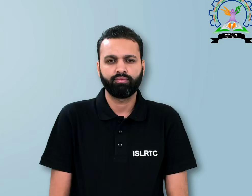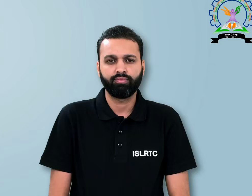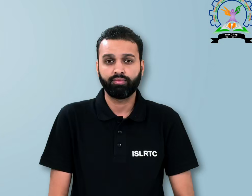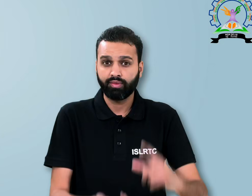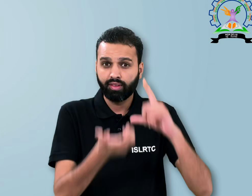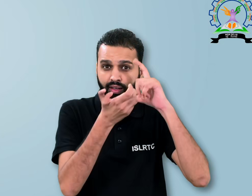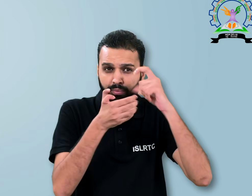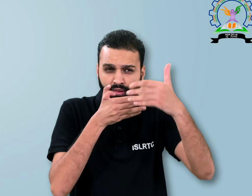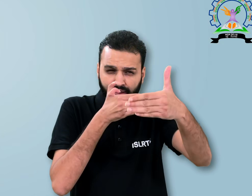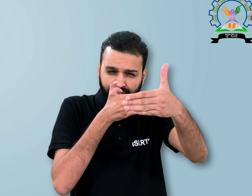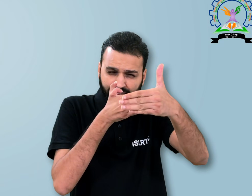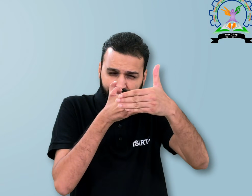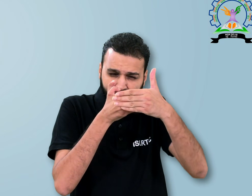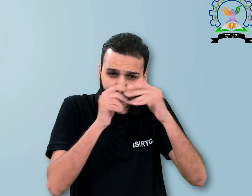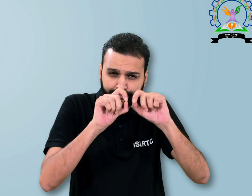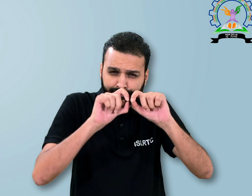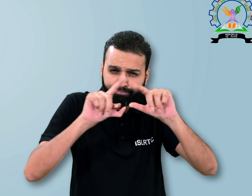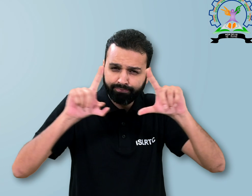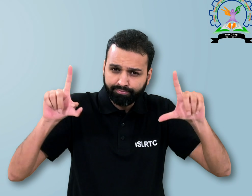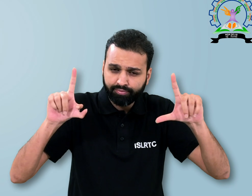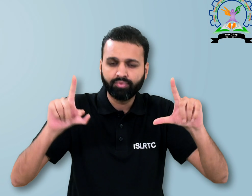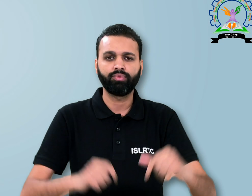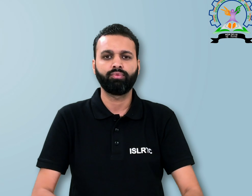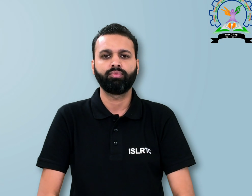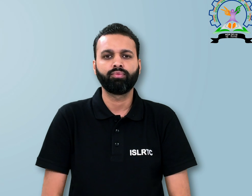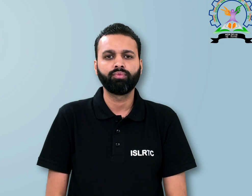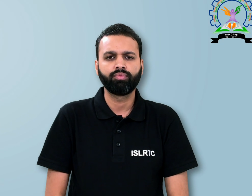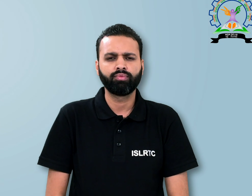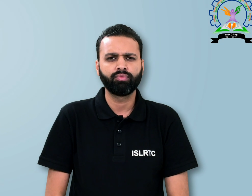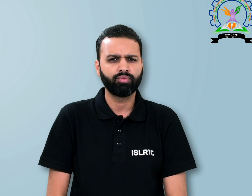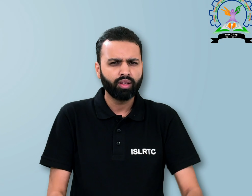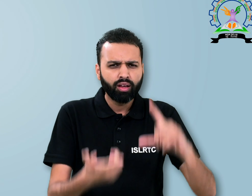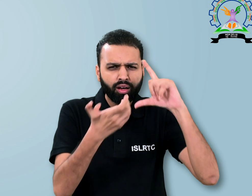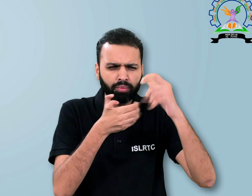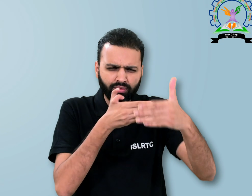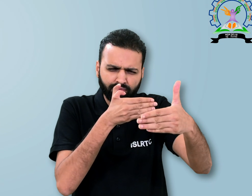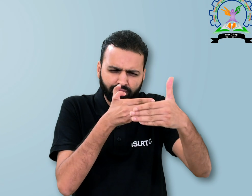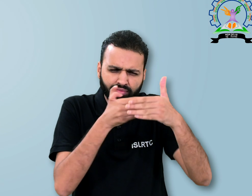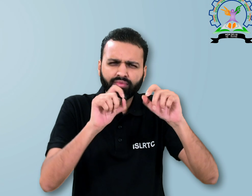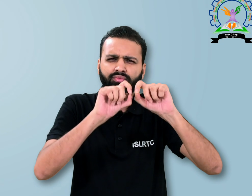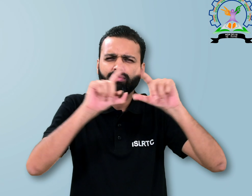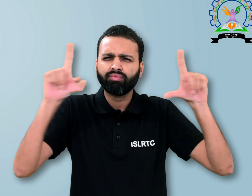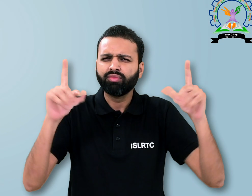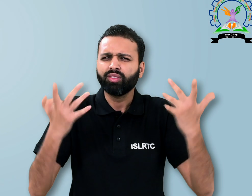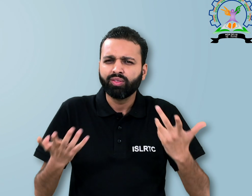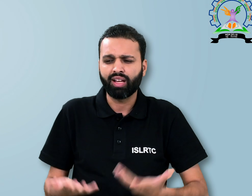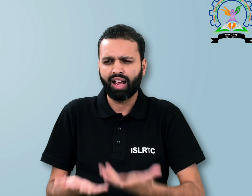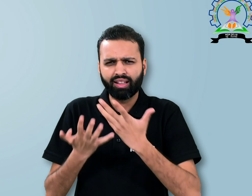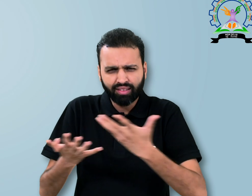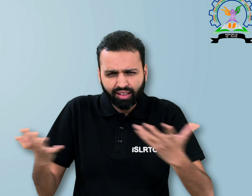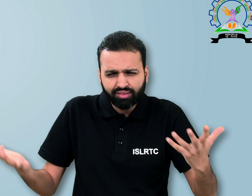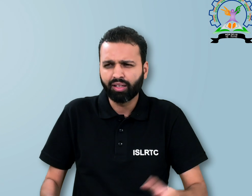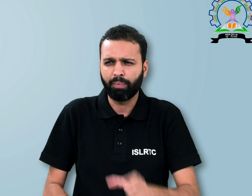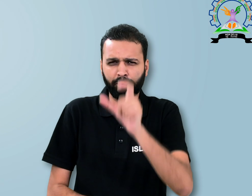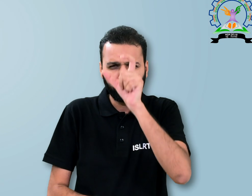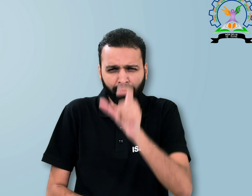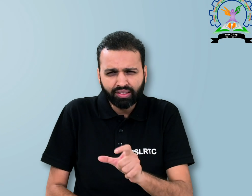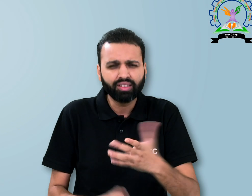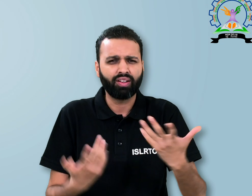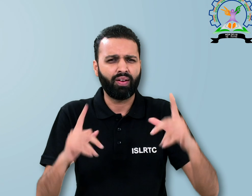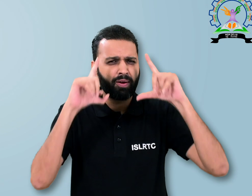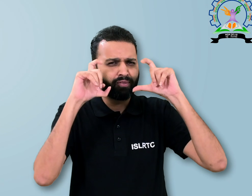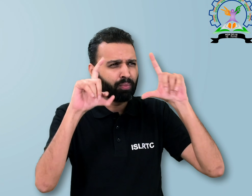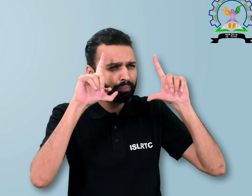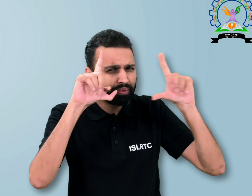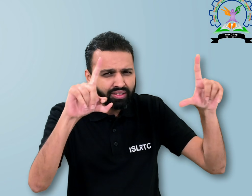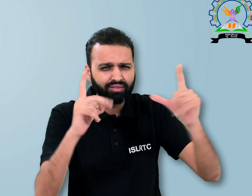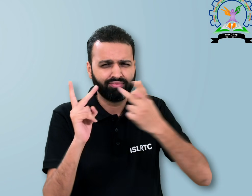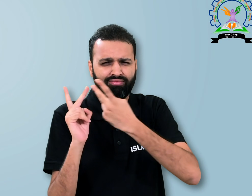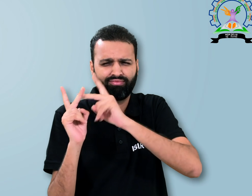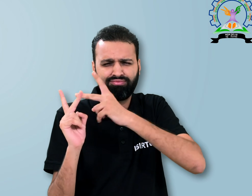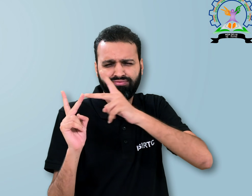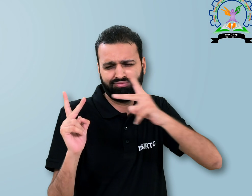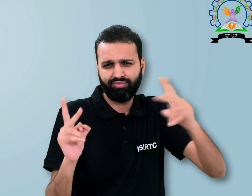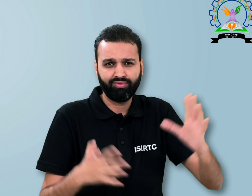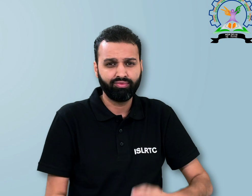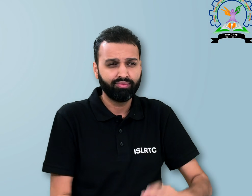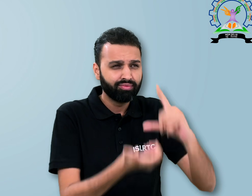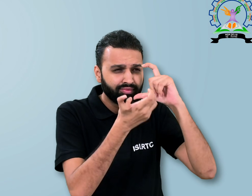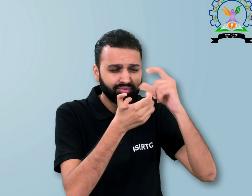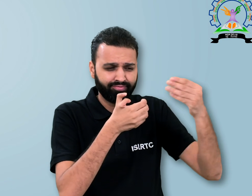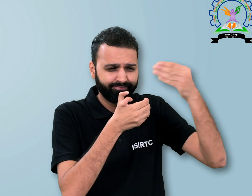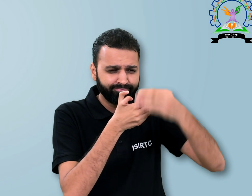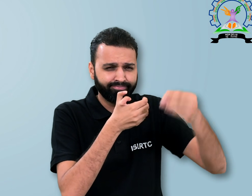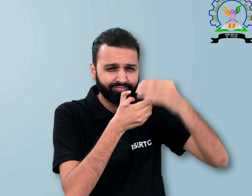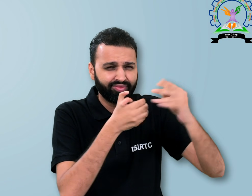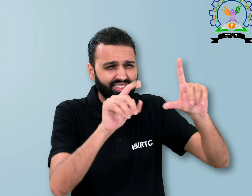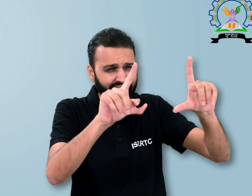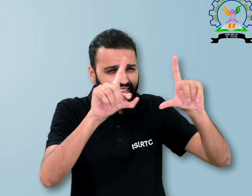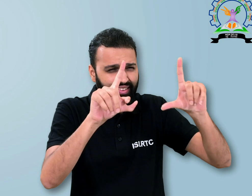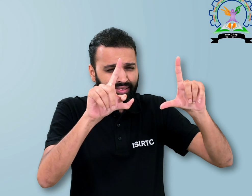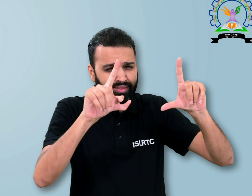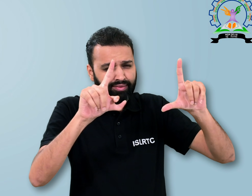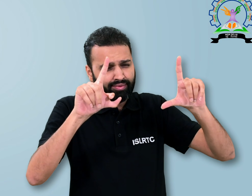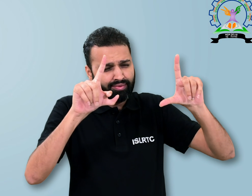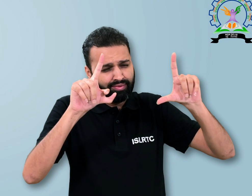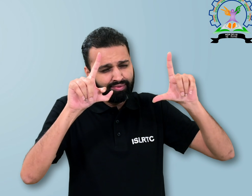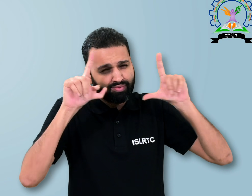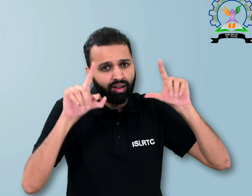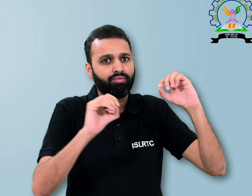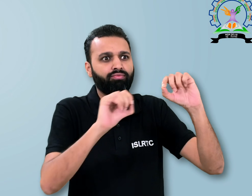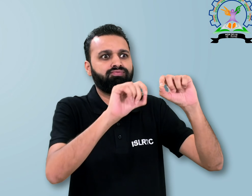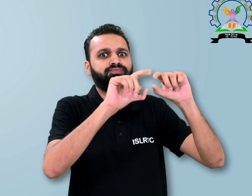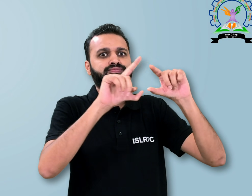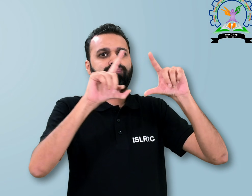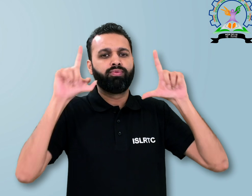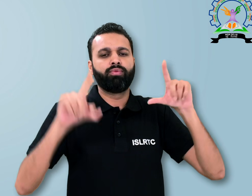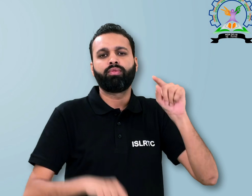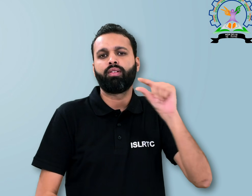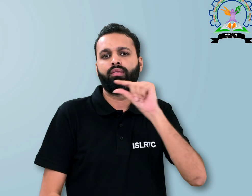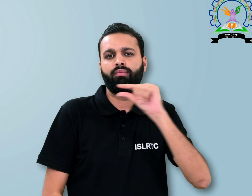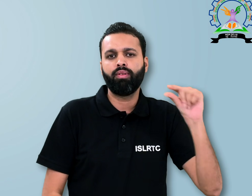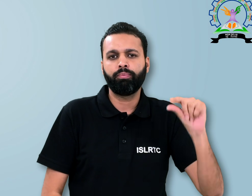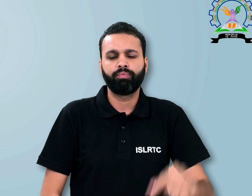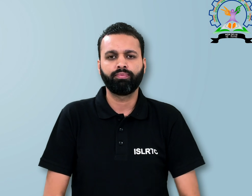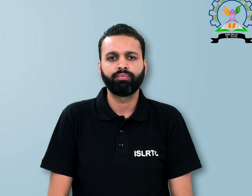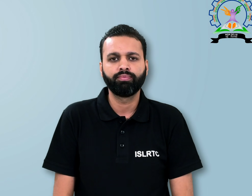Magnified Image A magnified image refers to an enlarged view of an object or scene that is formed by using lenses or other optical devices.